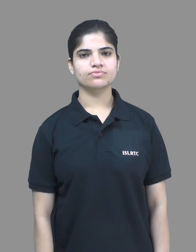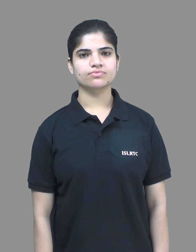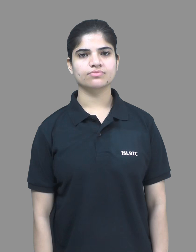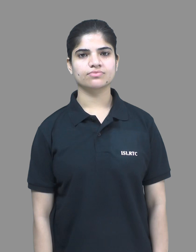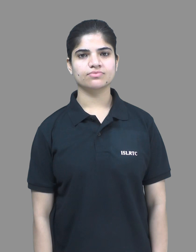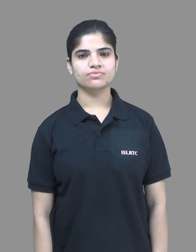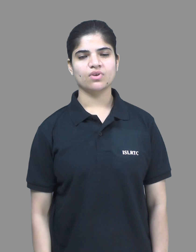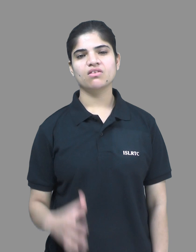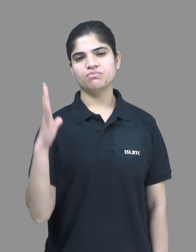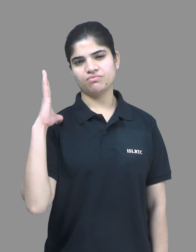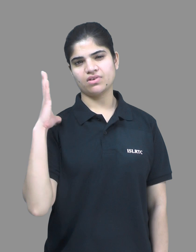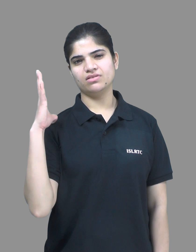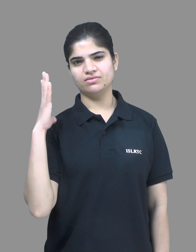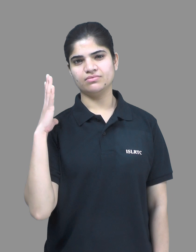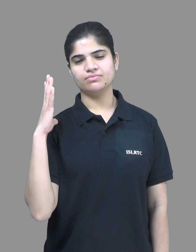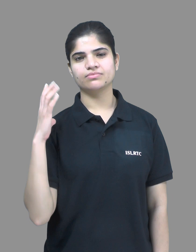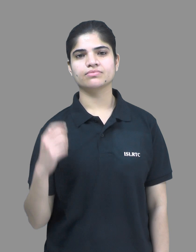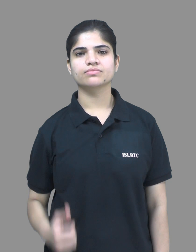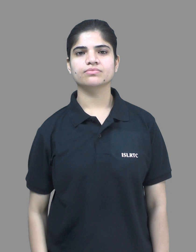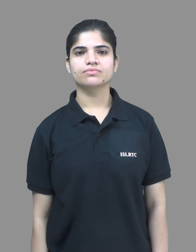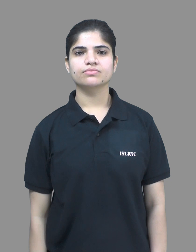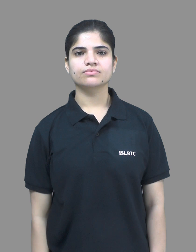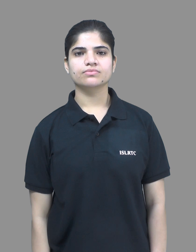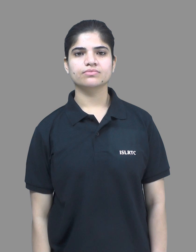Wait Halt Stay